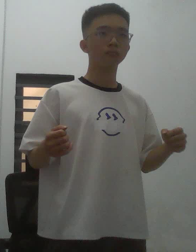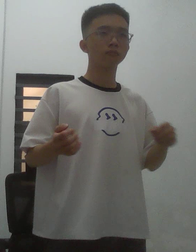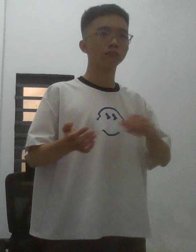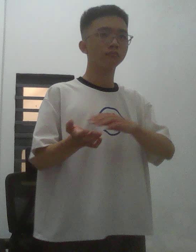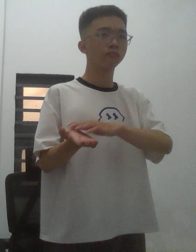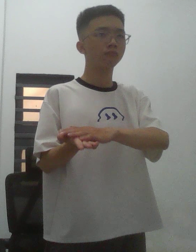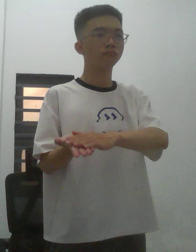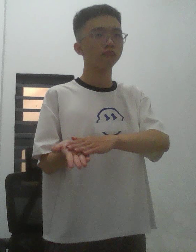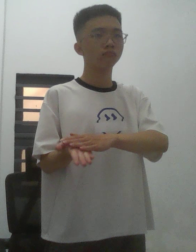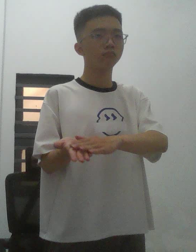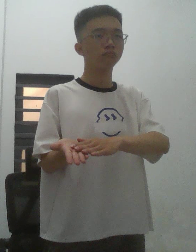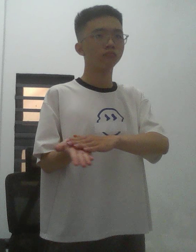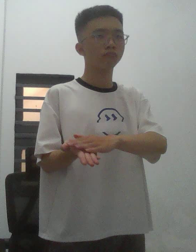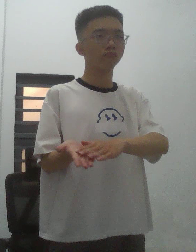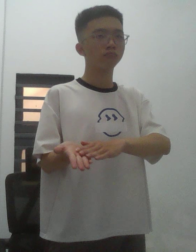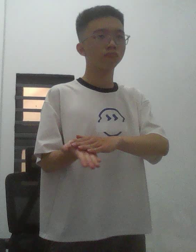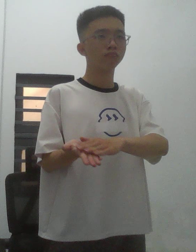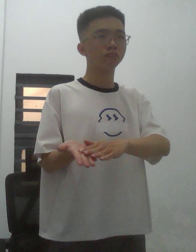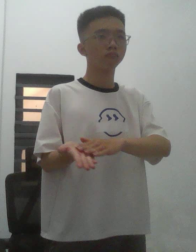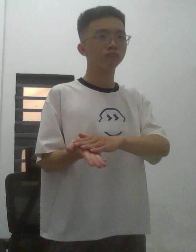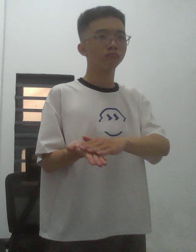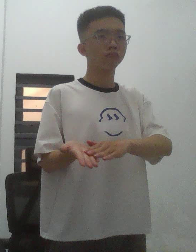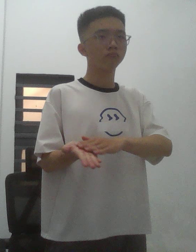xin loi